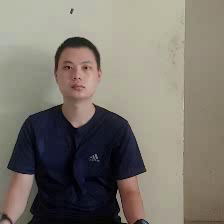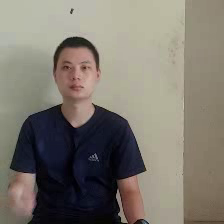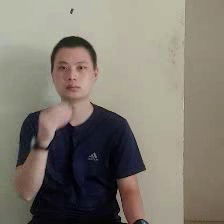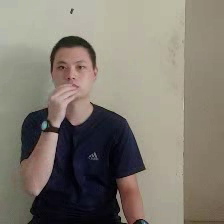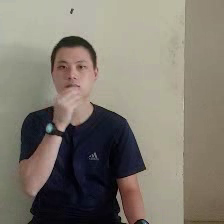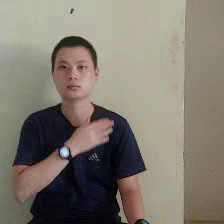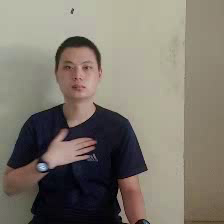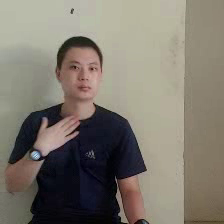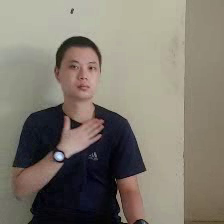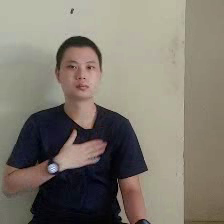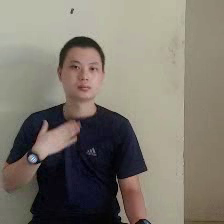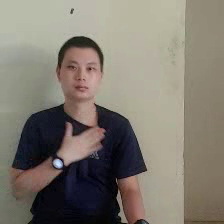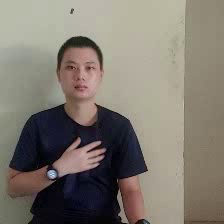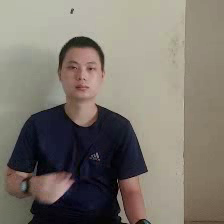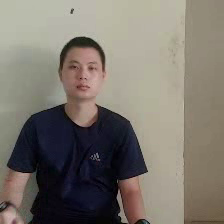Ăn mừng